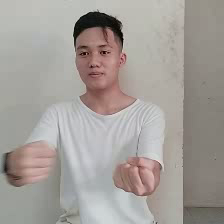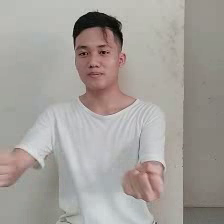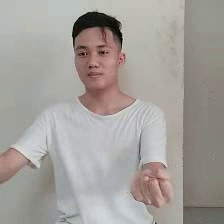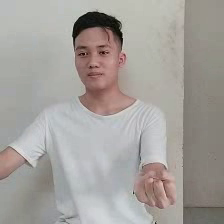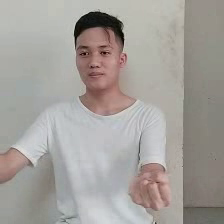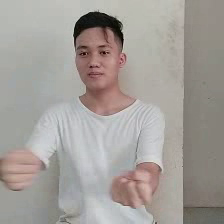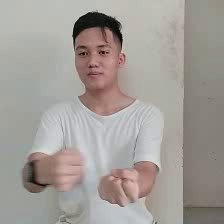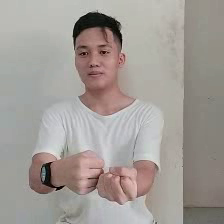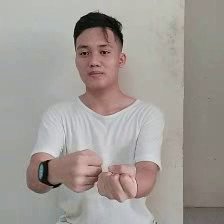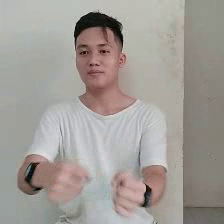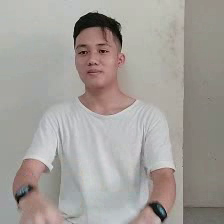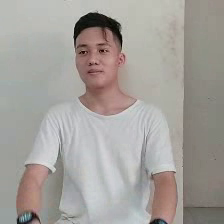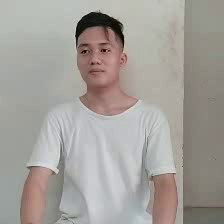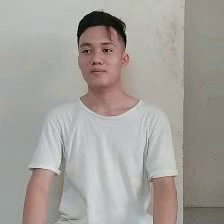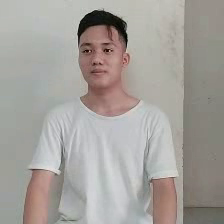Ủng hộ